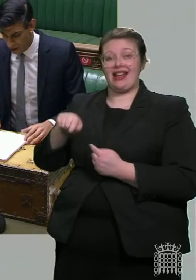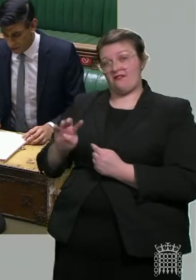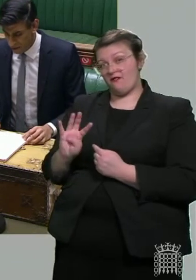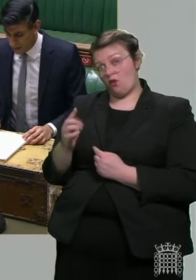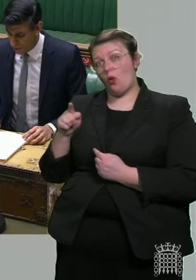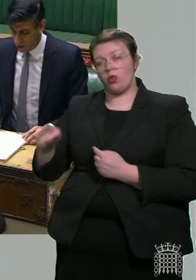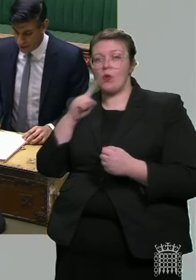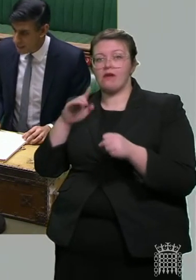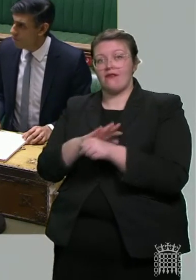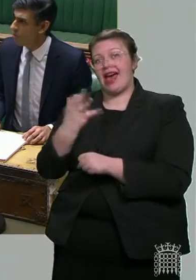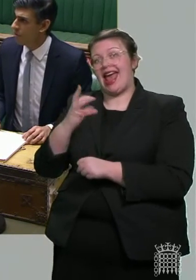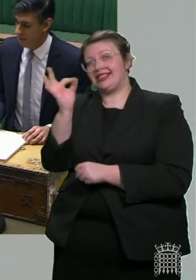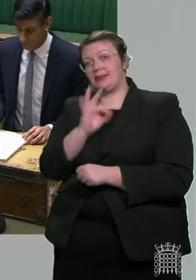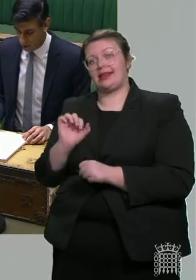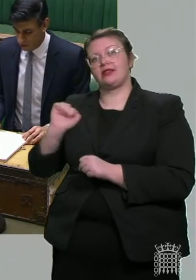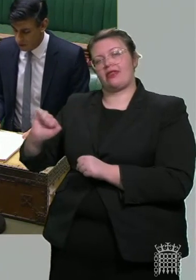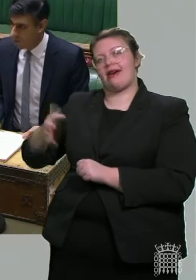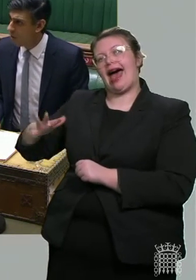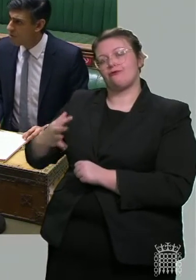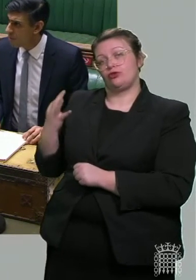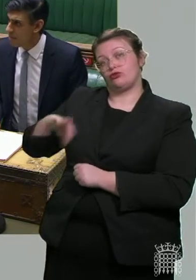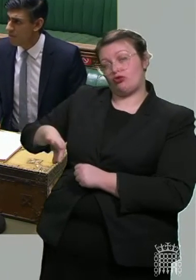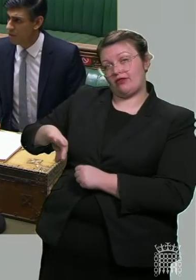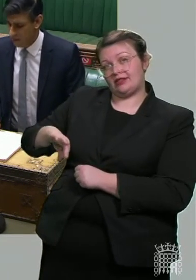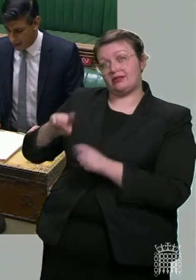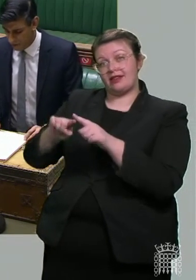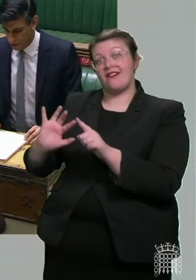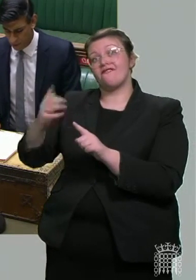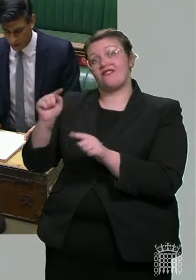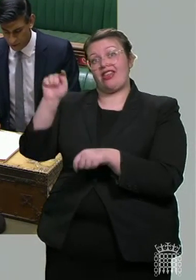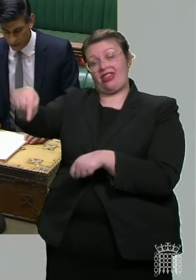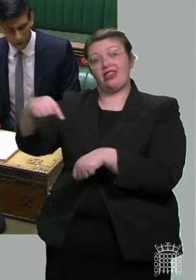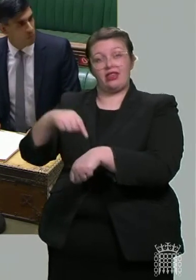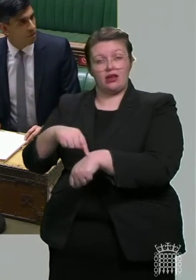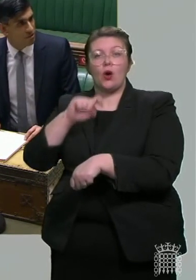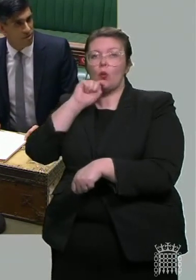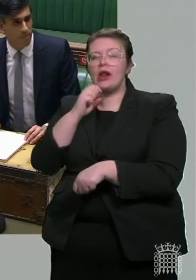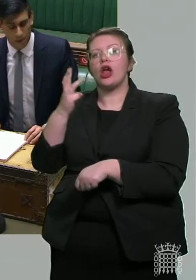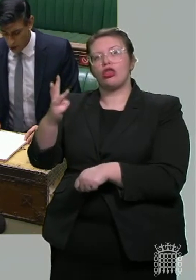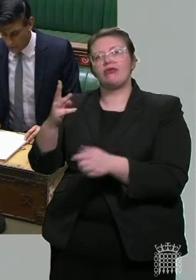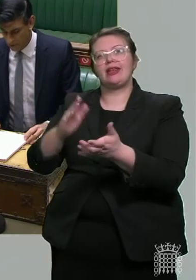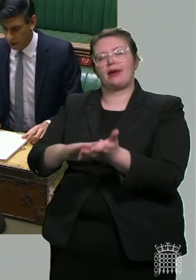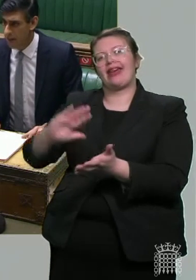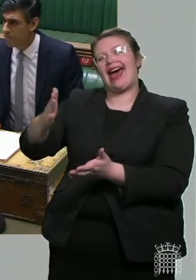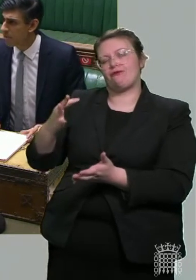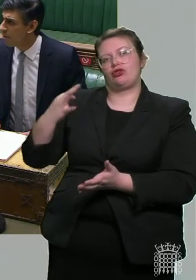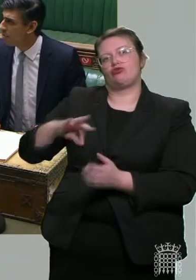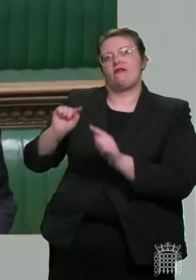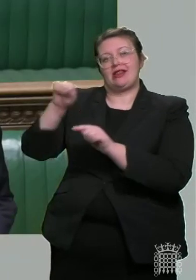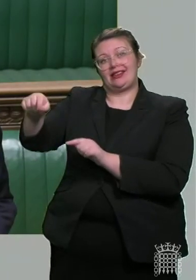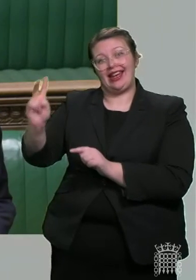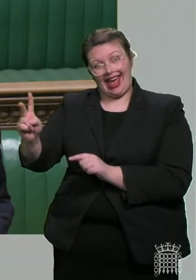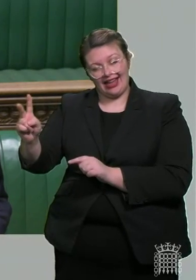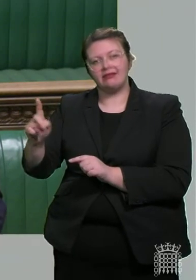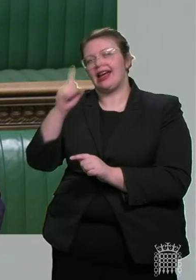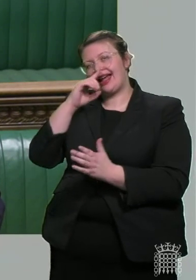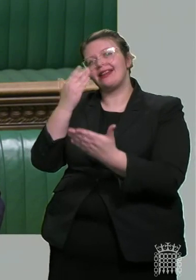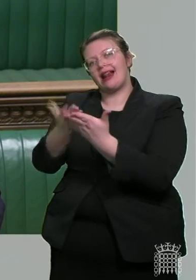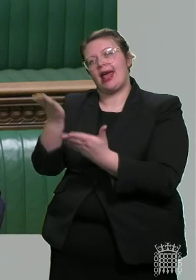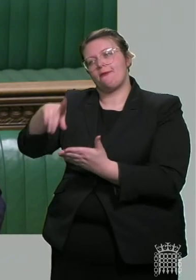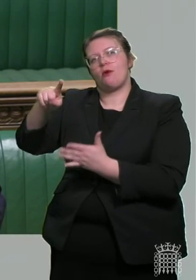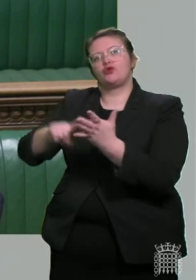For the fifth grant, people will continue to receive grants worth three months of average profits, with the system open for claims from late July.